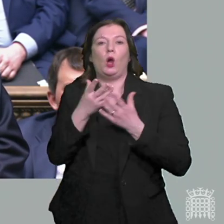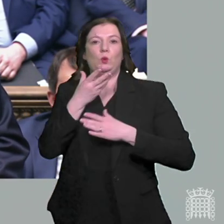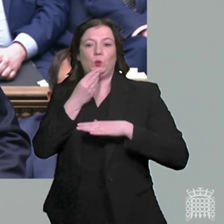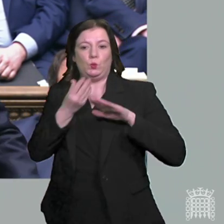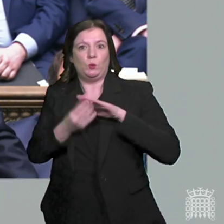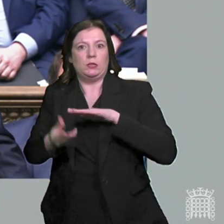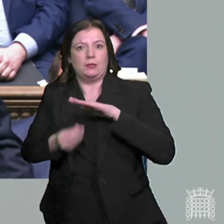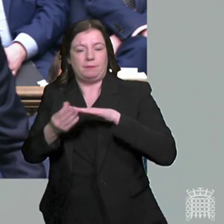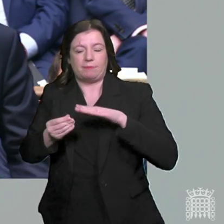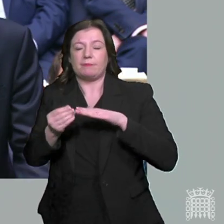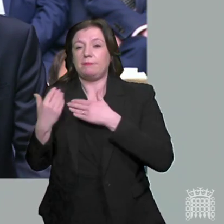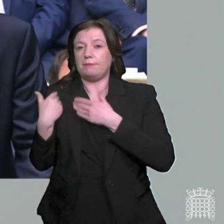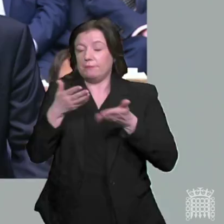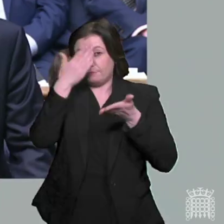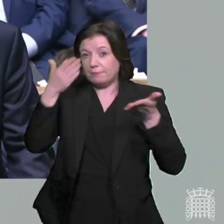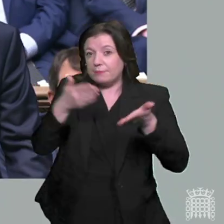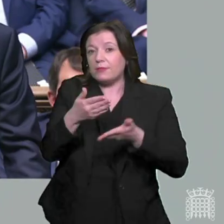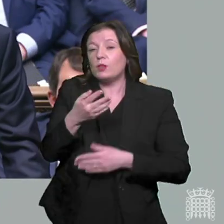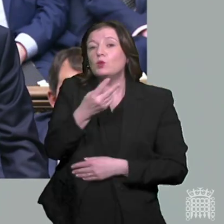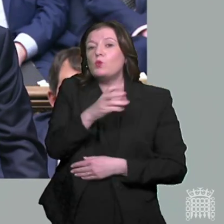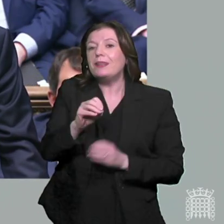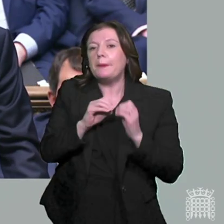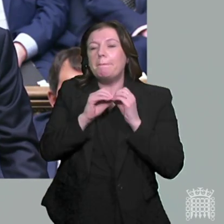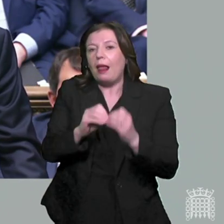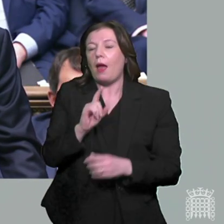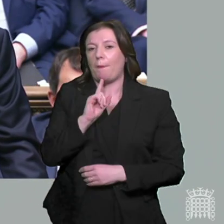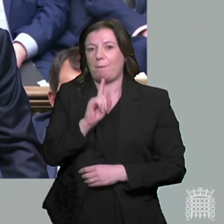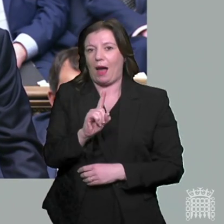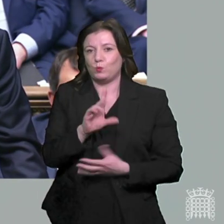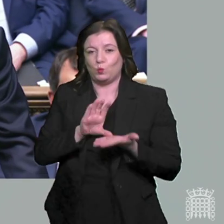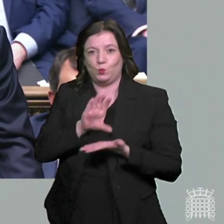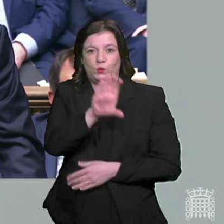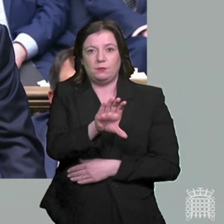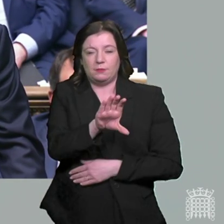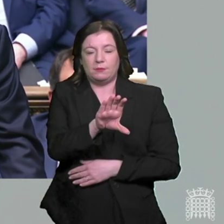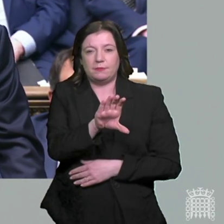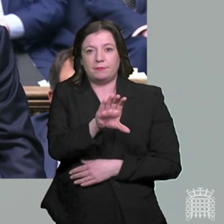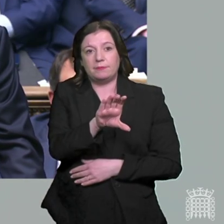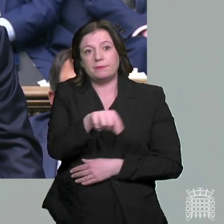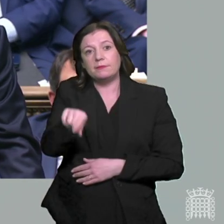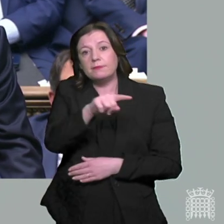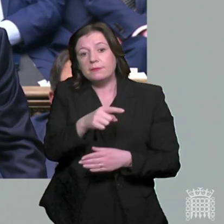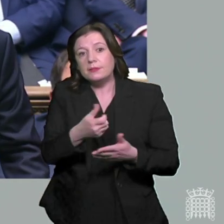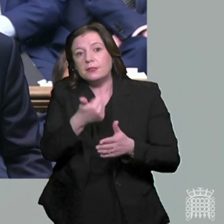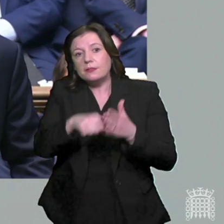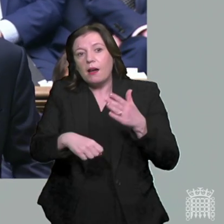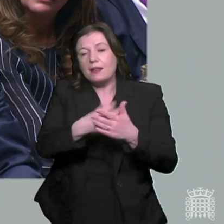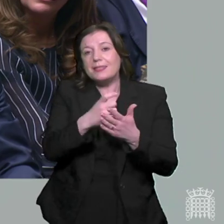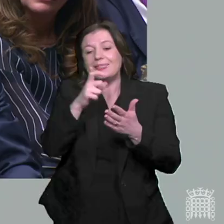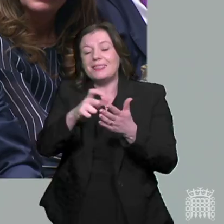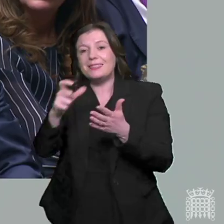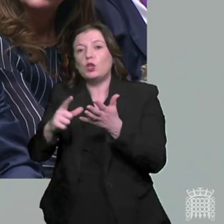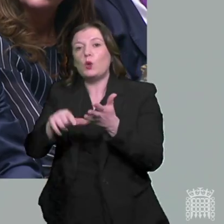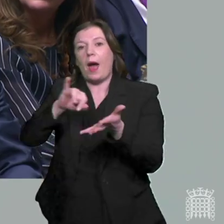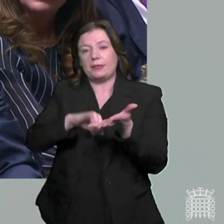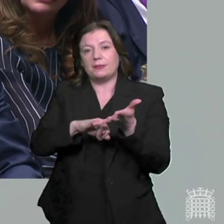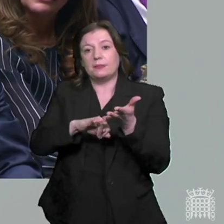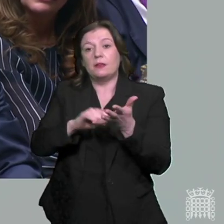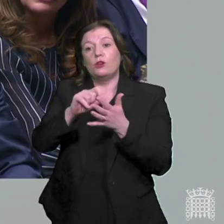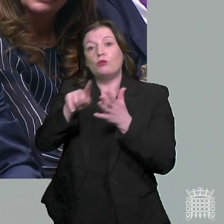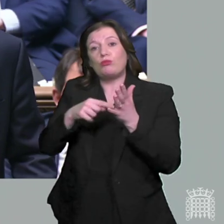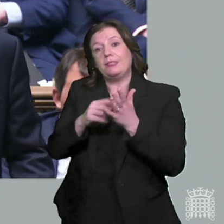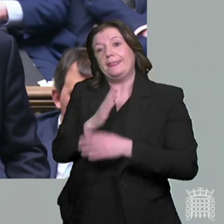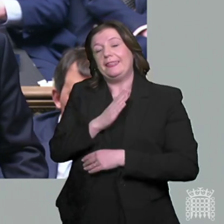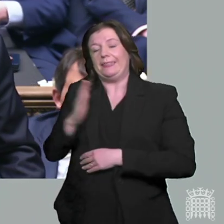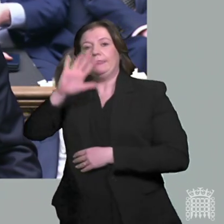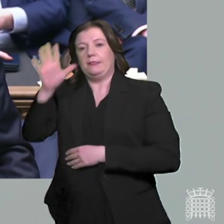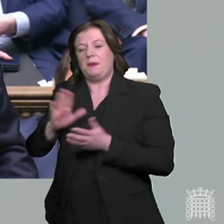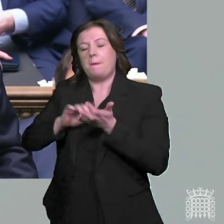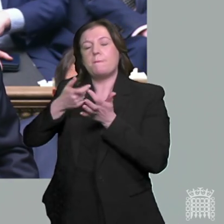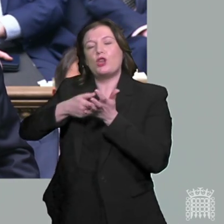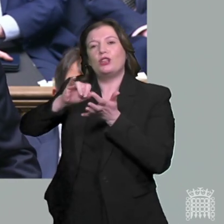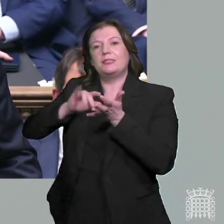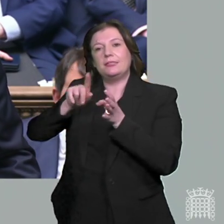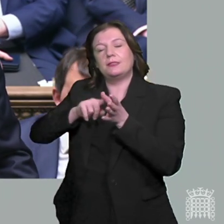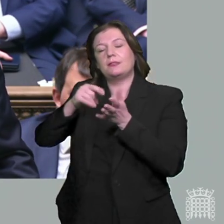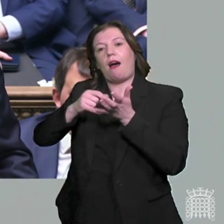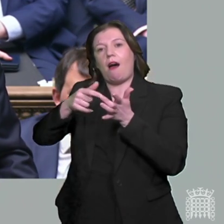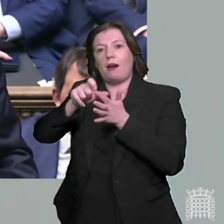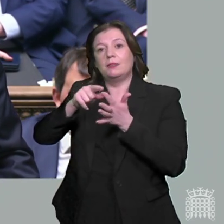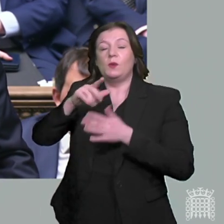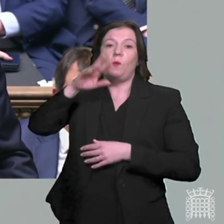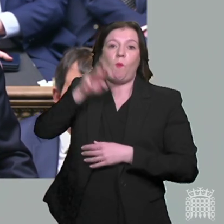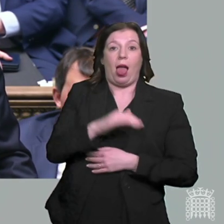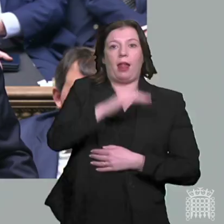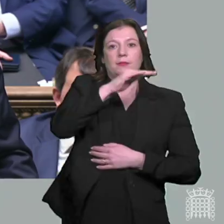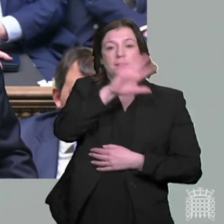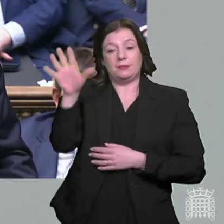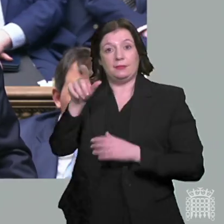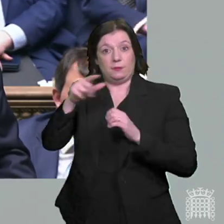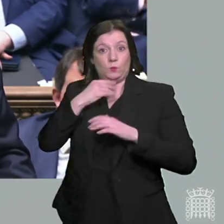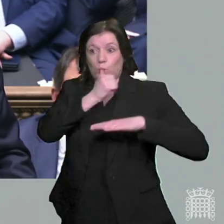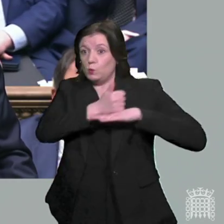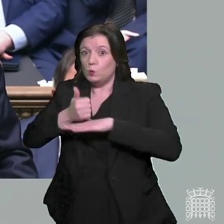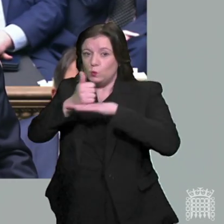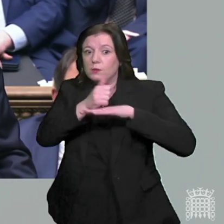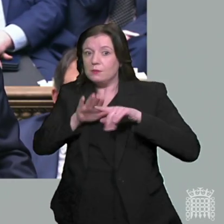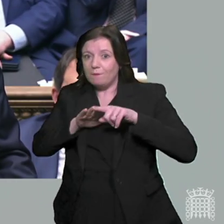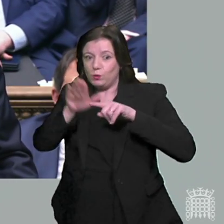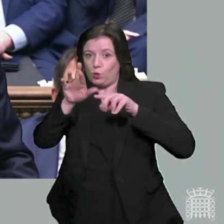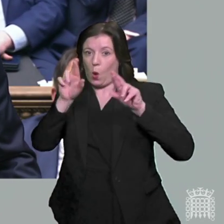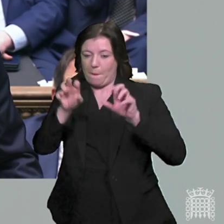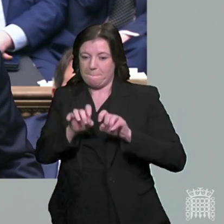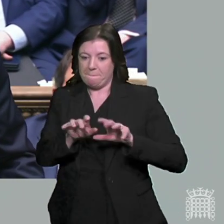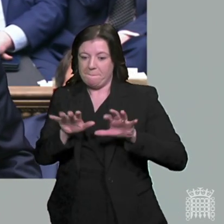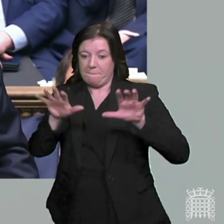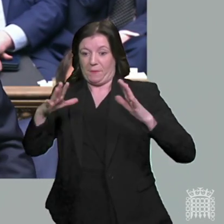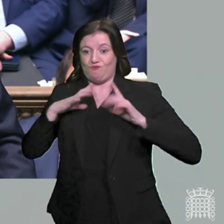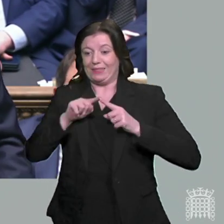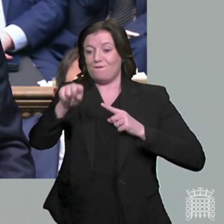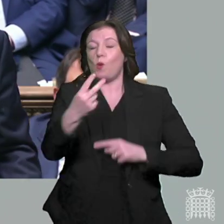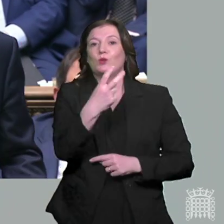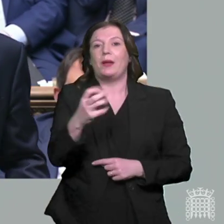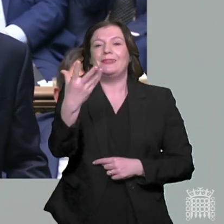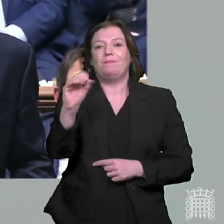I am allocating up to £20 billion of support for the early development of CCUS, starting with projects from our east coast to Merseyside to north Wales, paving the way for CCUS everywhere across the UK as we approach 2050.